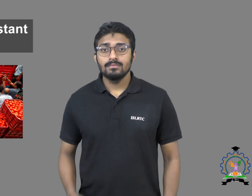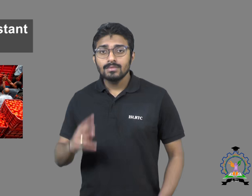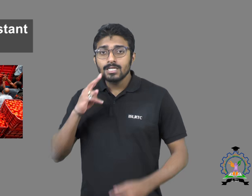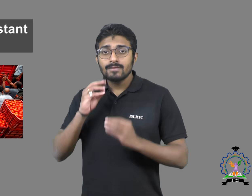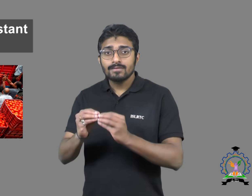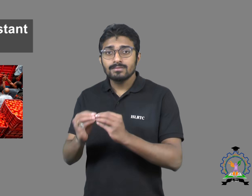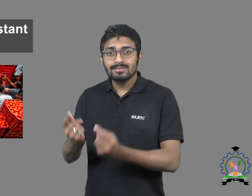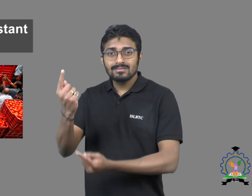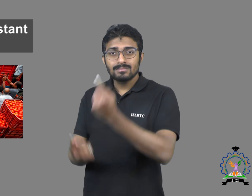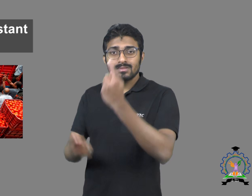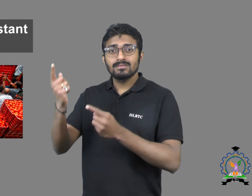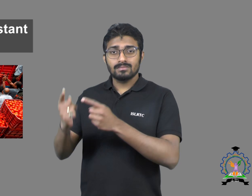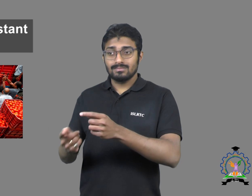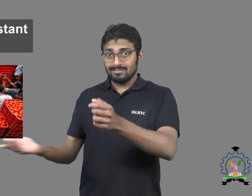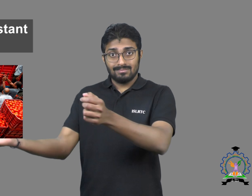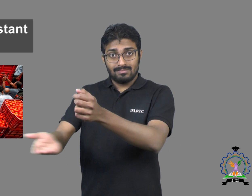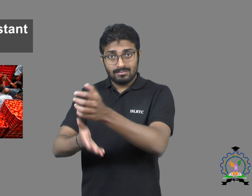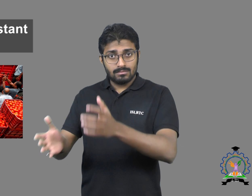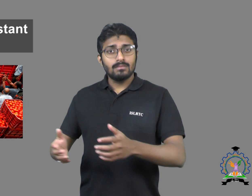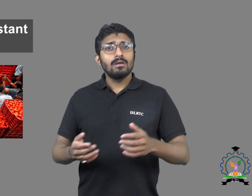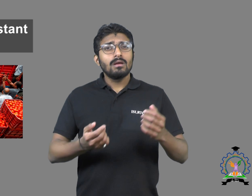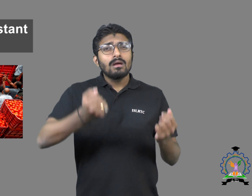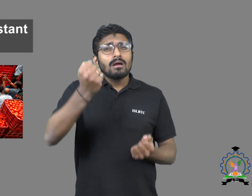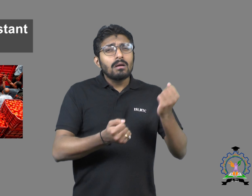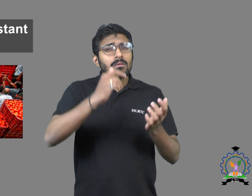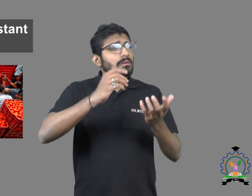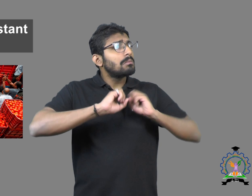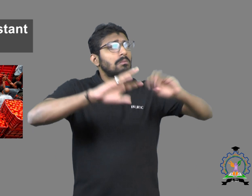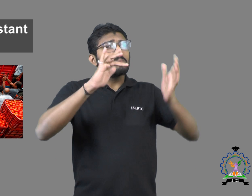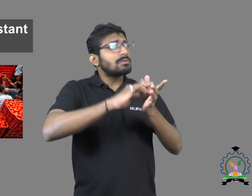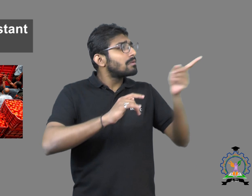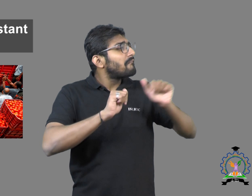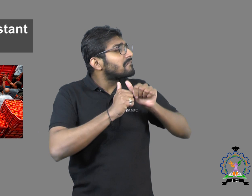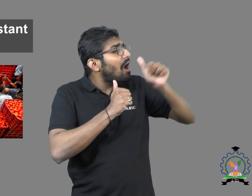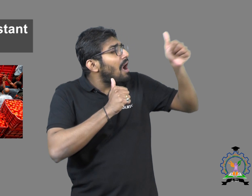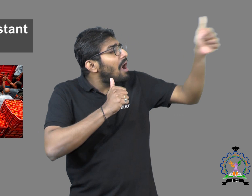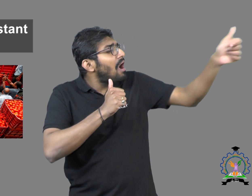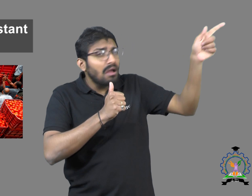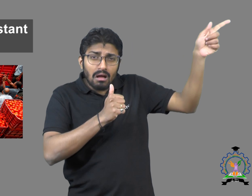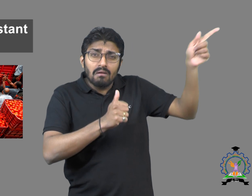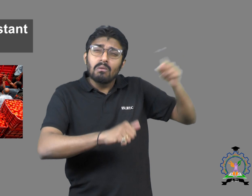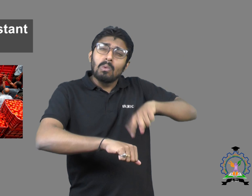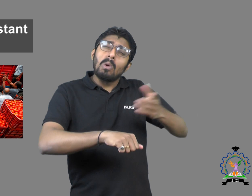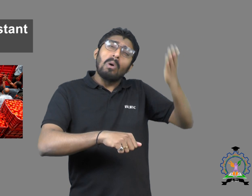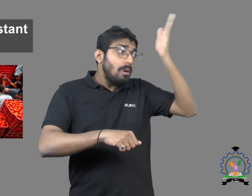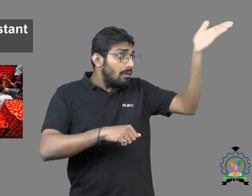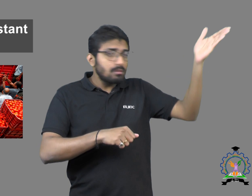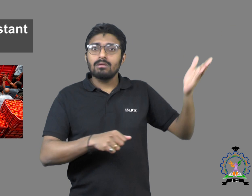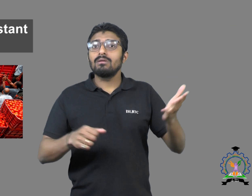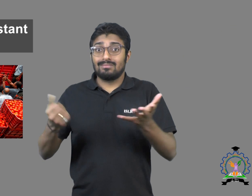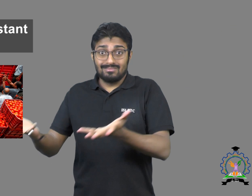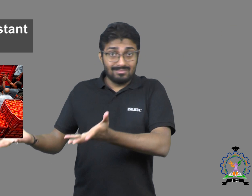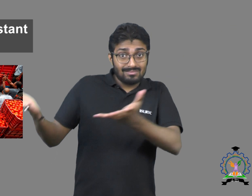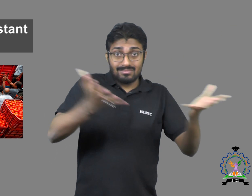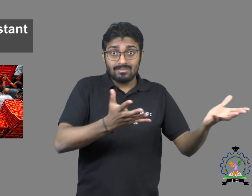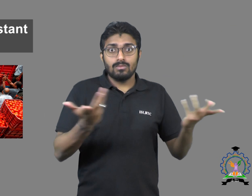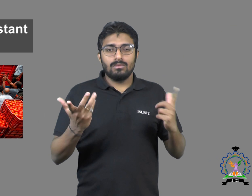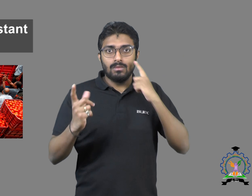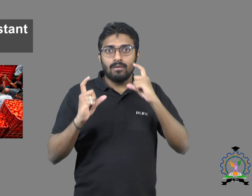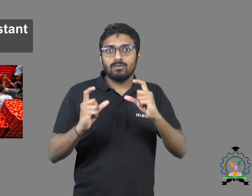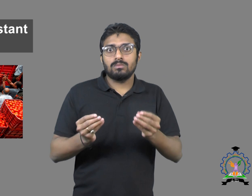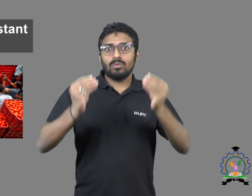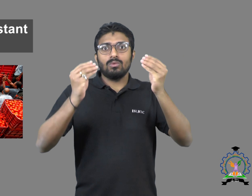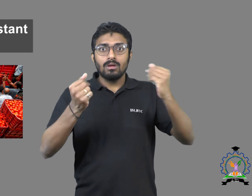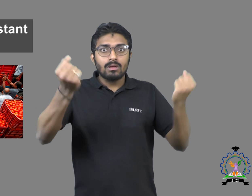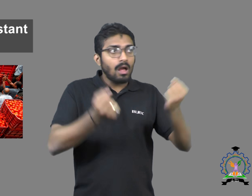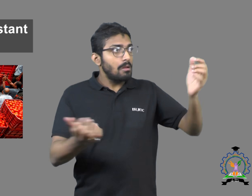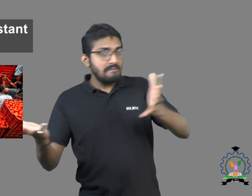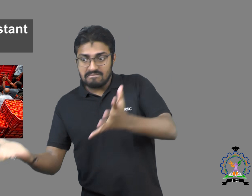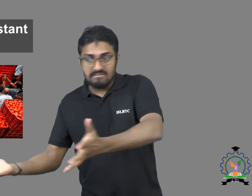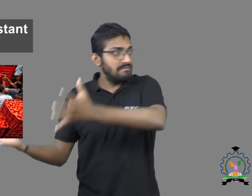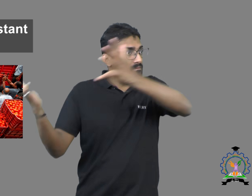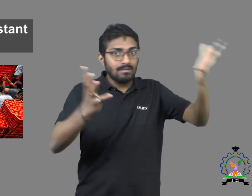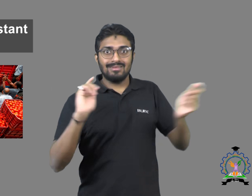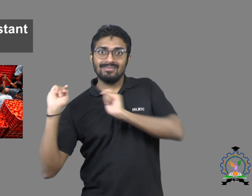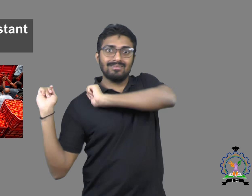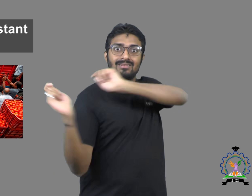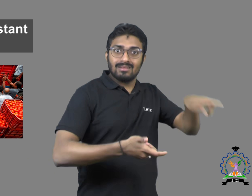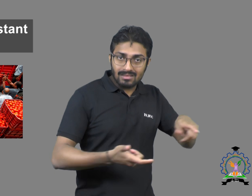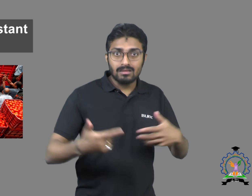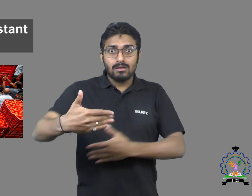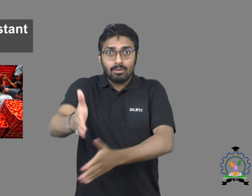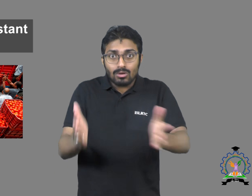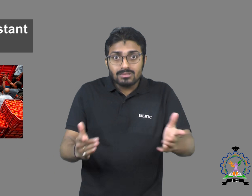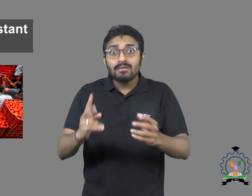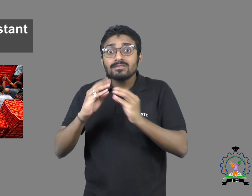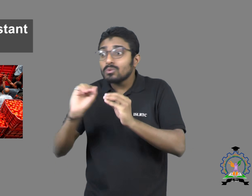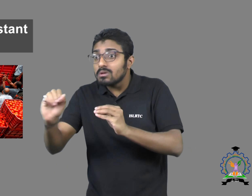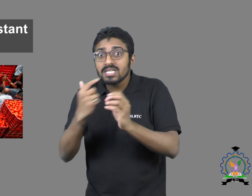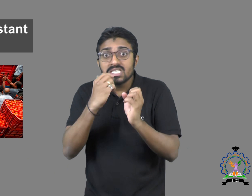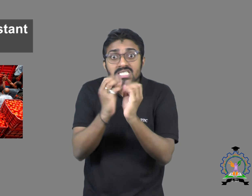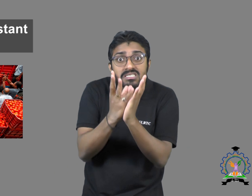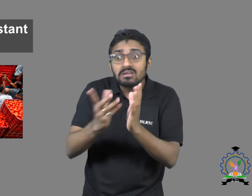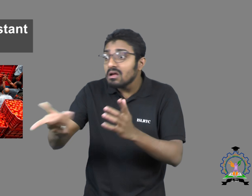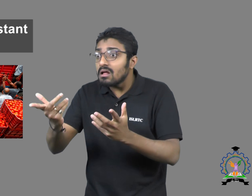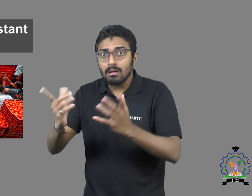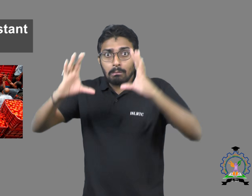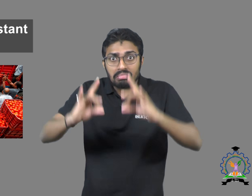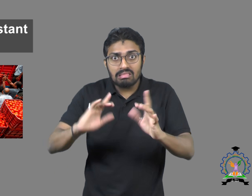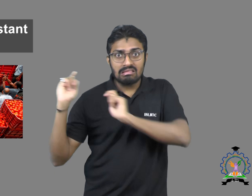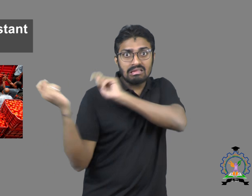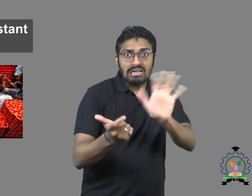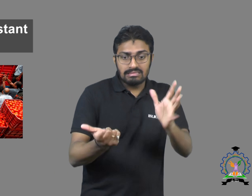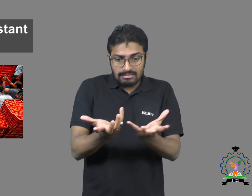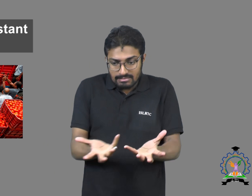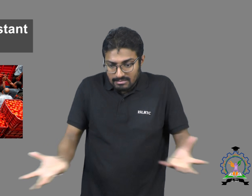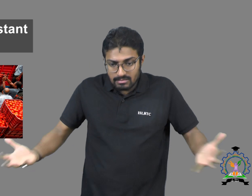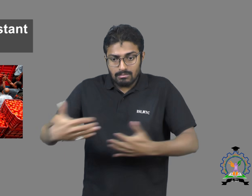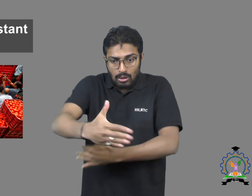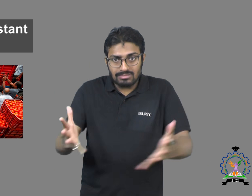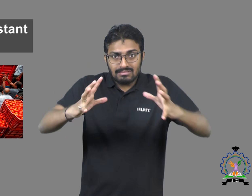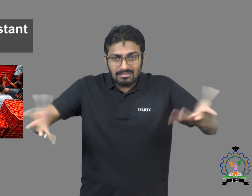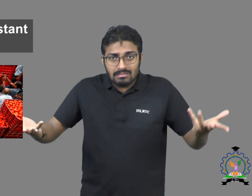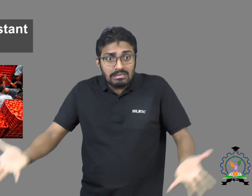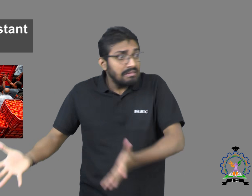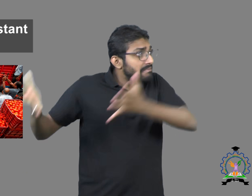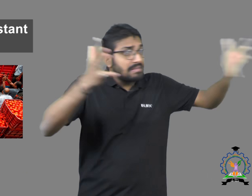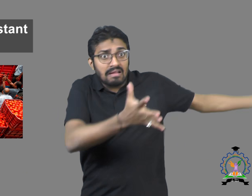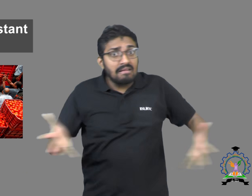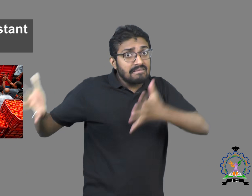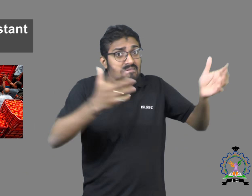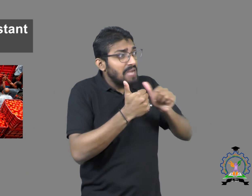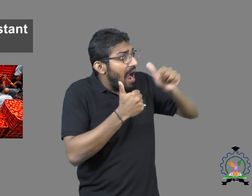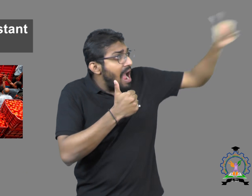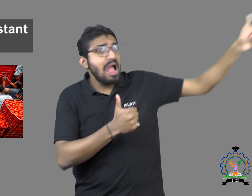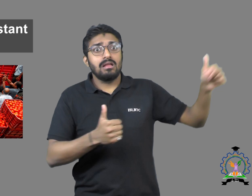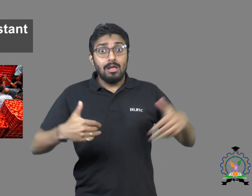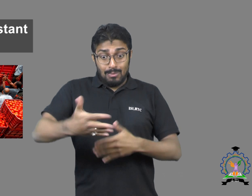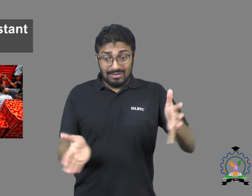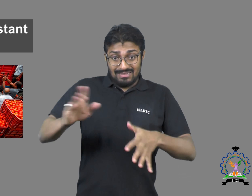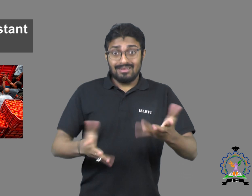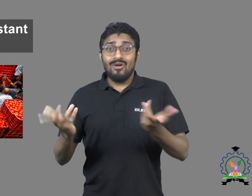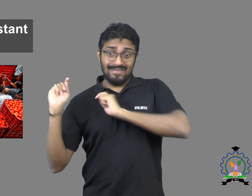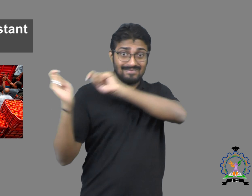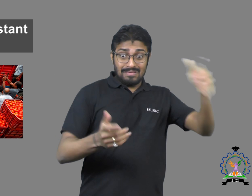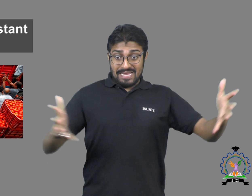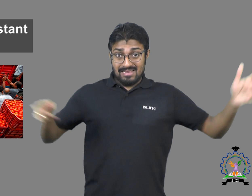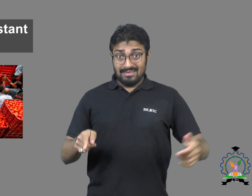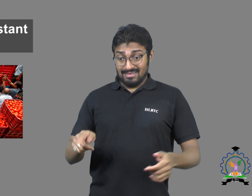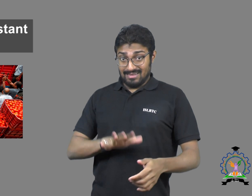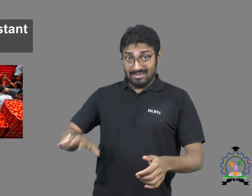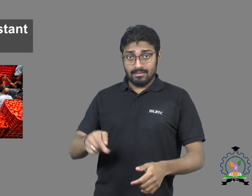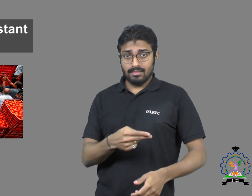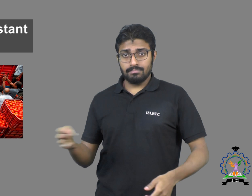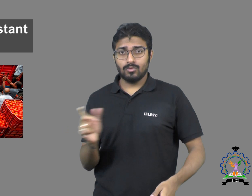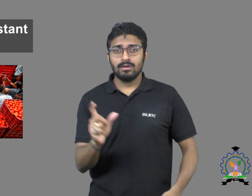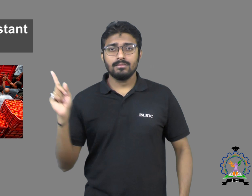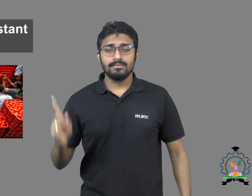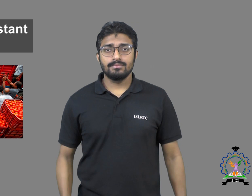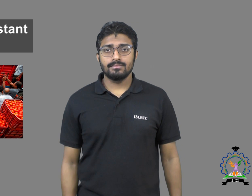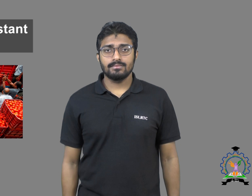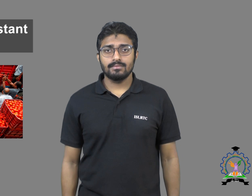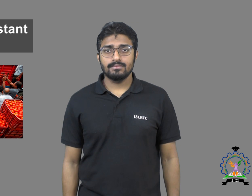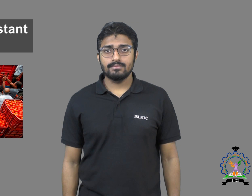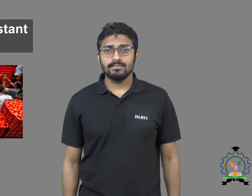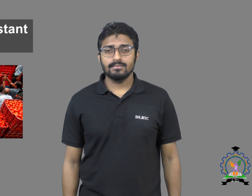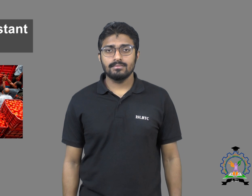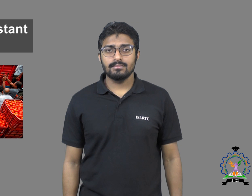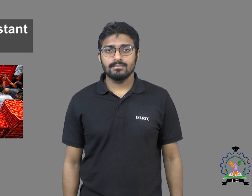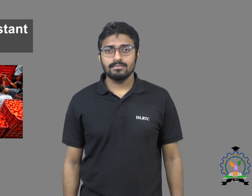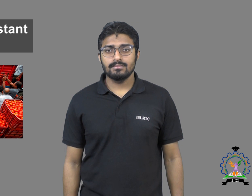Packing for Distant Markets